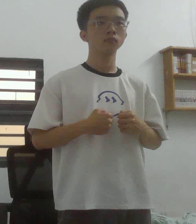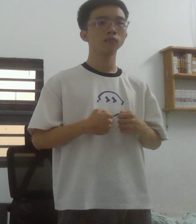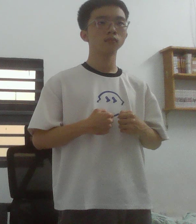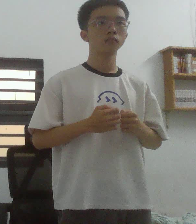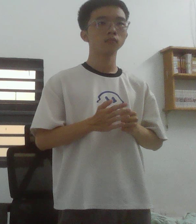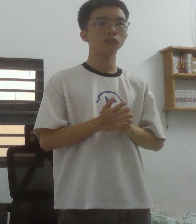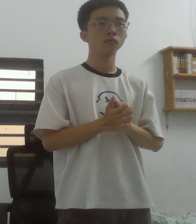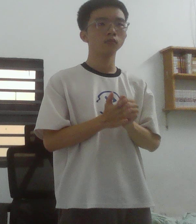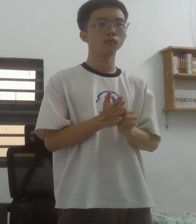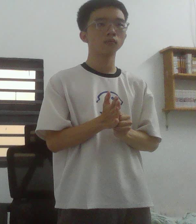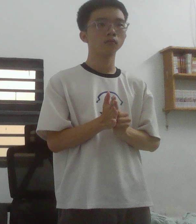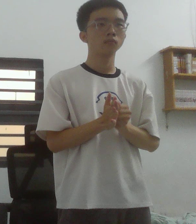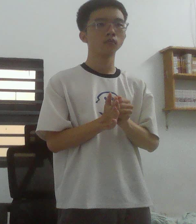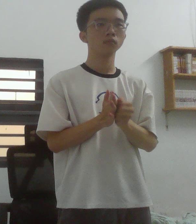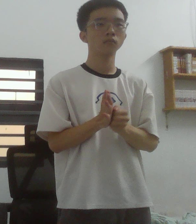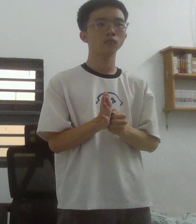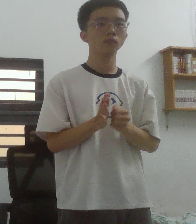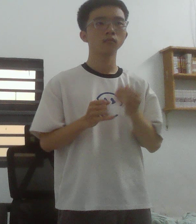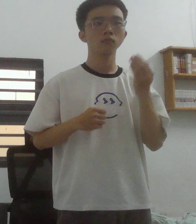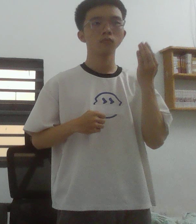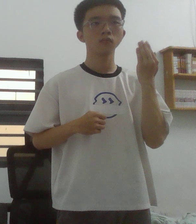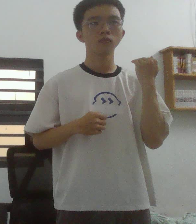thang truoc